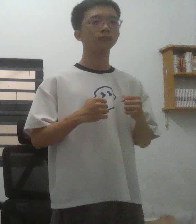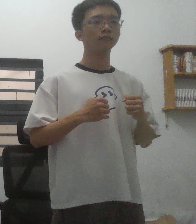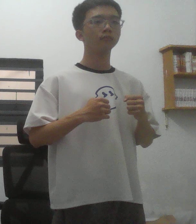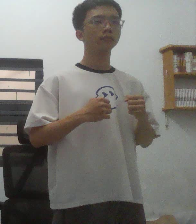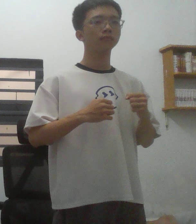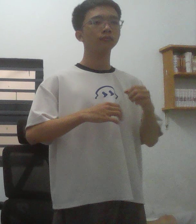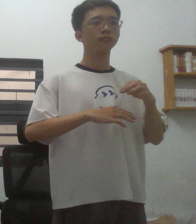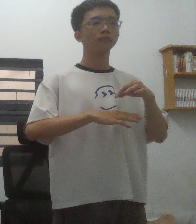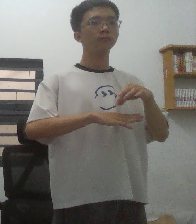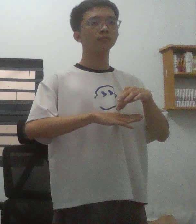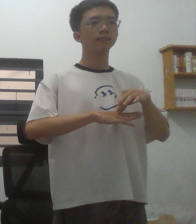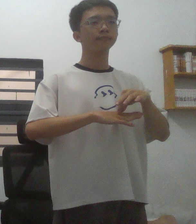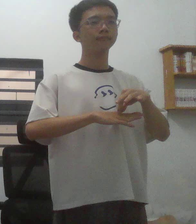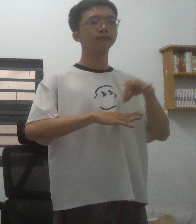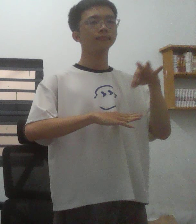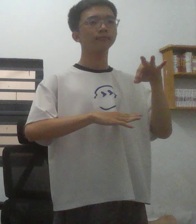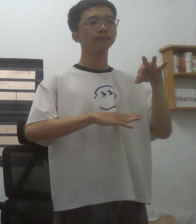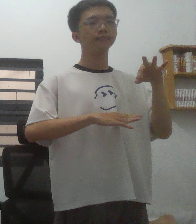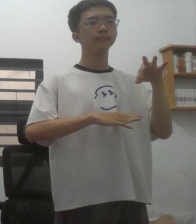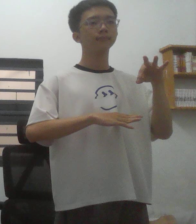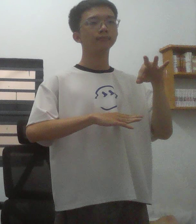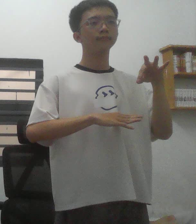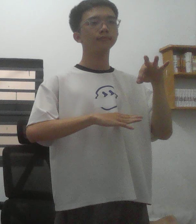tuan